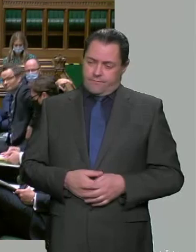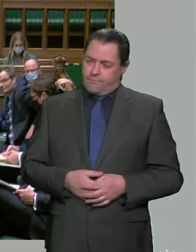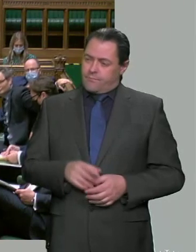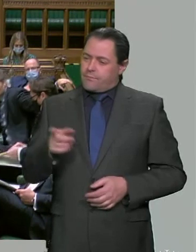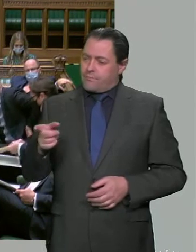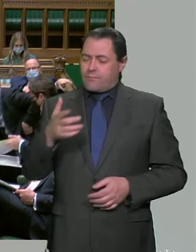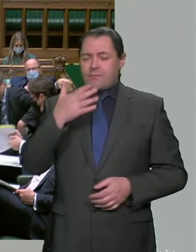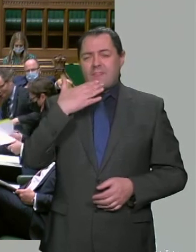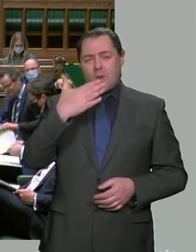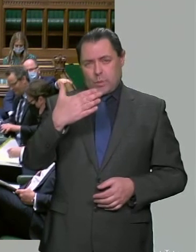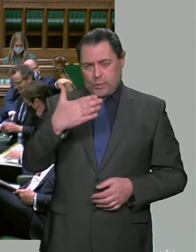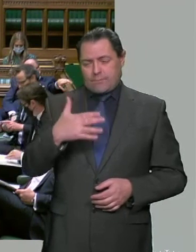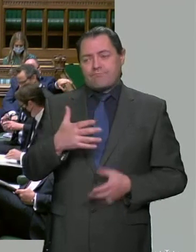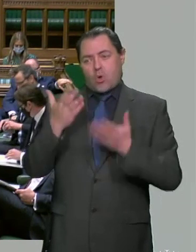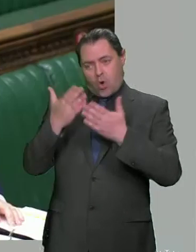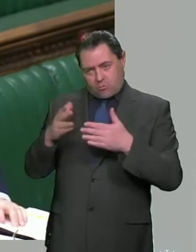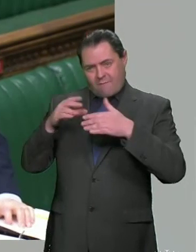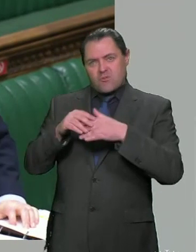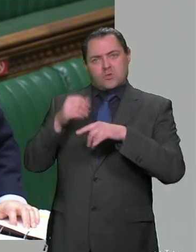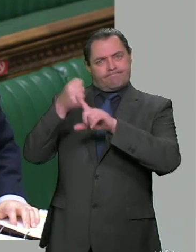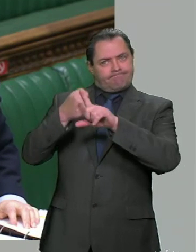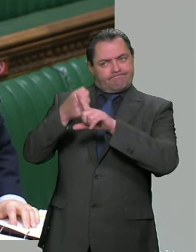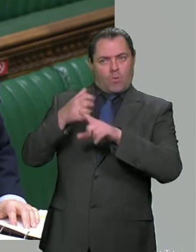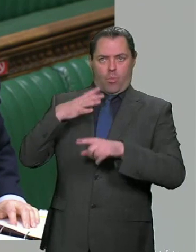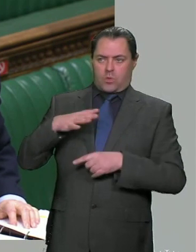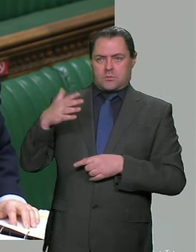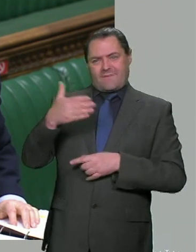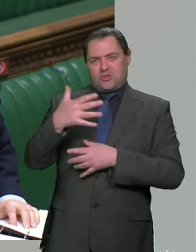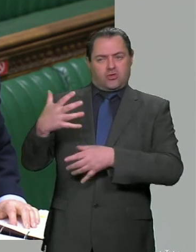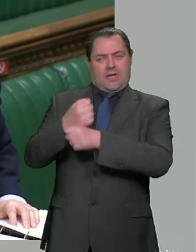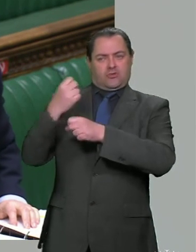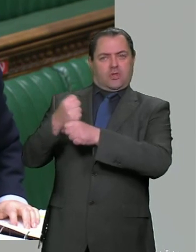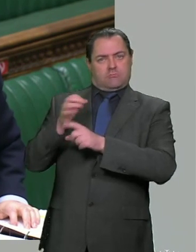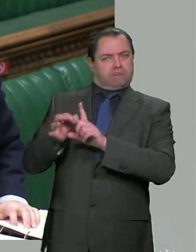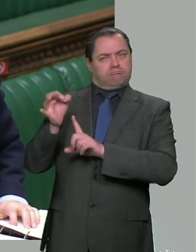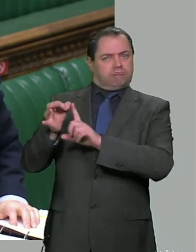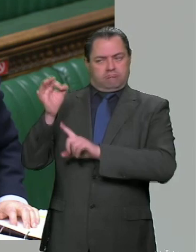I thank my honourable Friend for what he is doing to champion the fisheries industry in East Anglia.